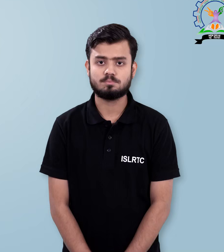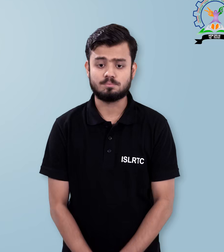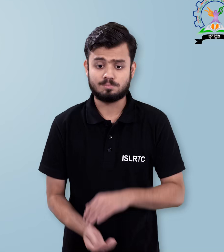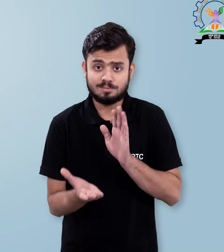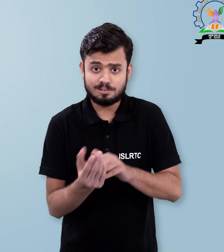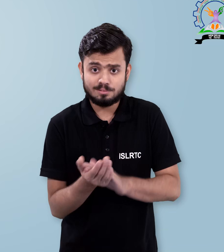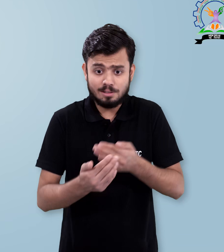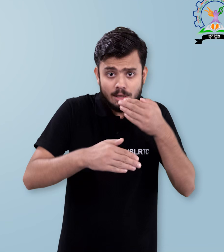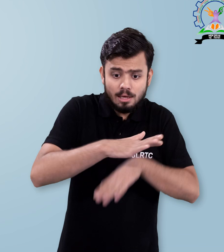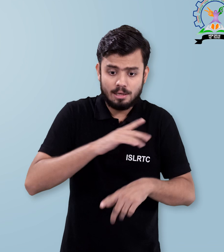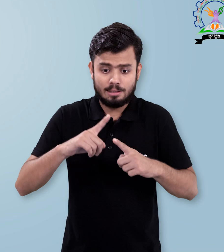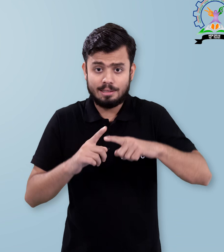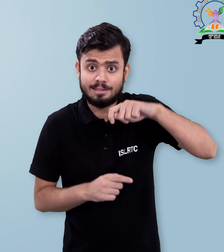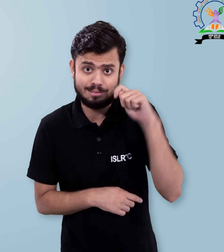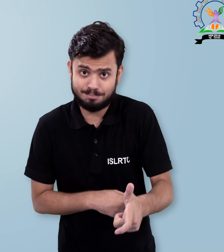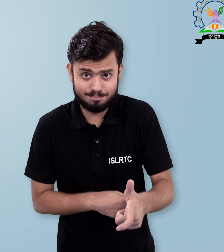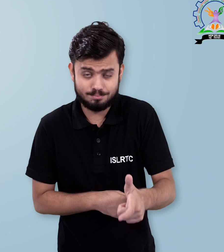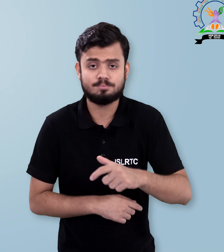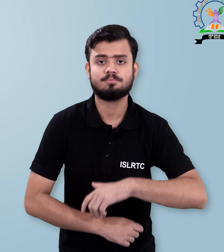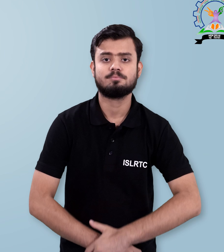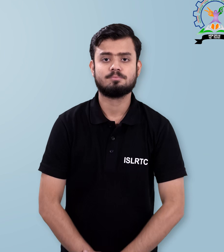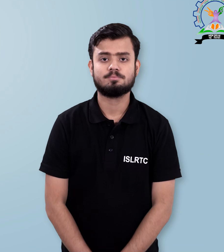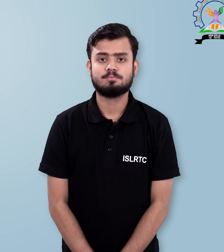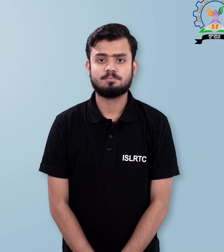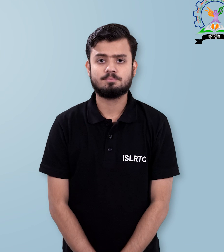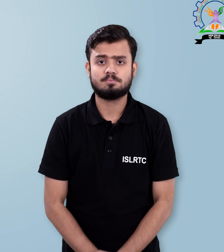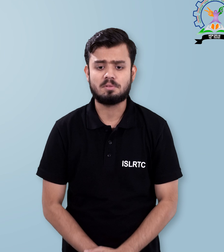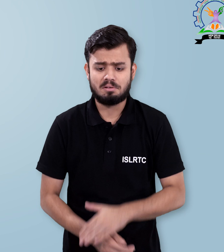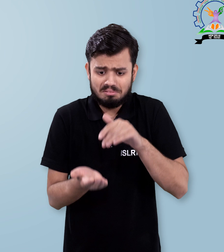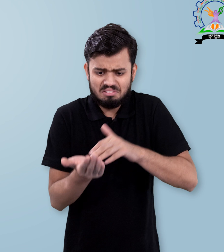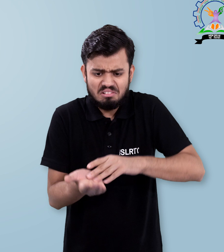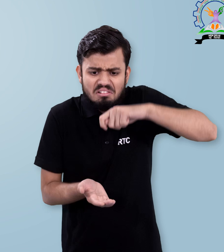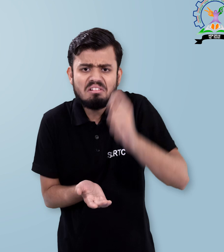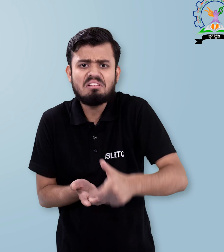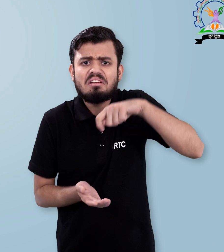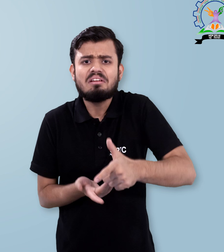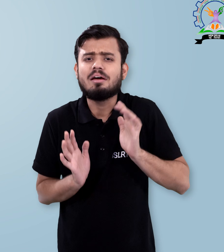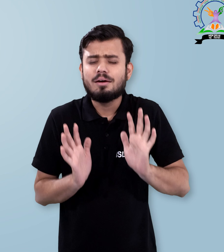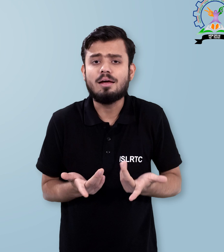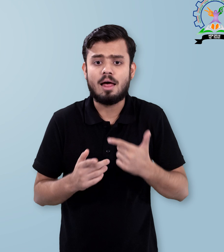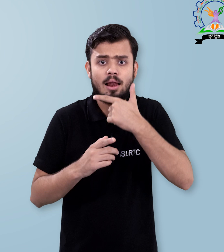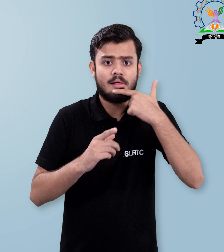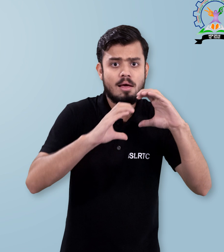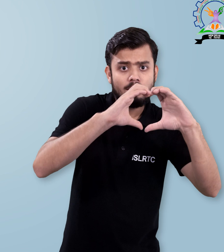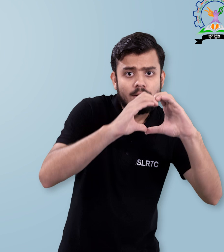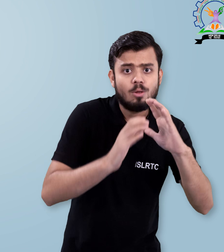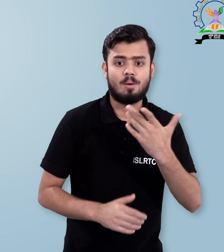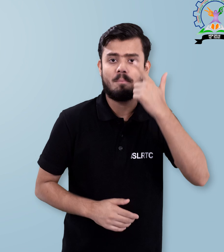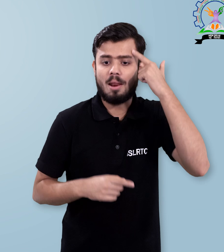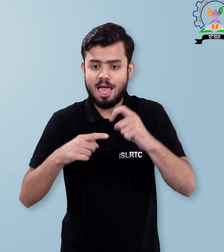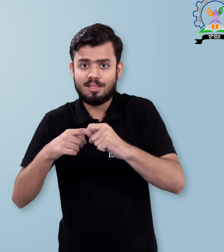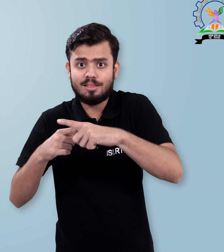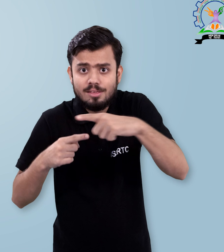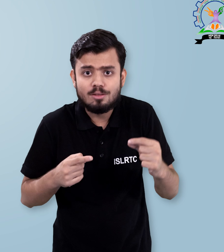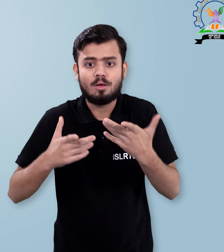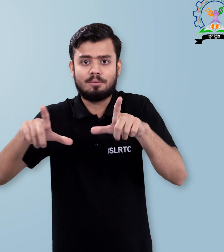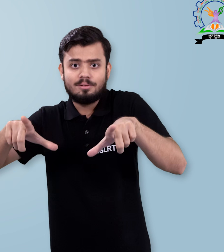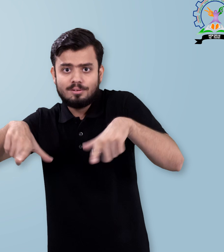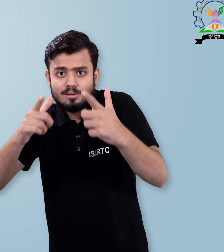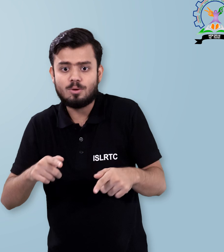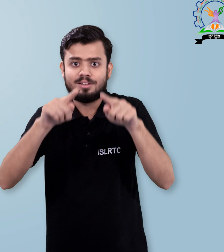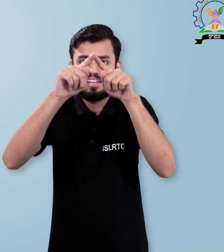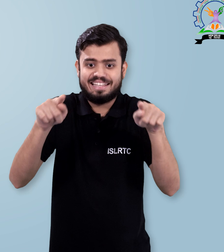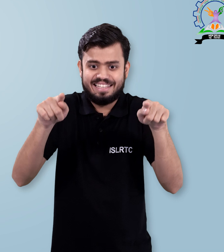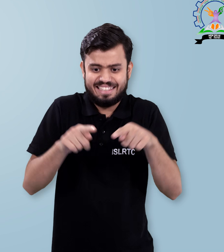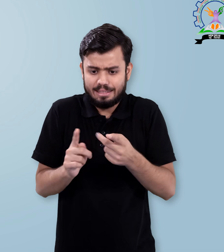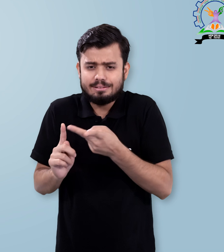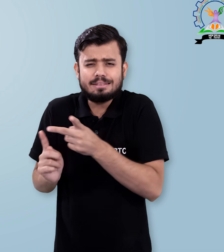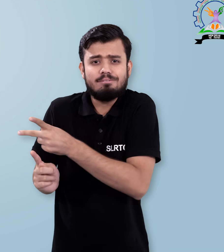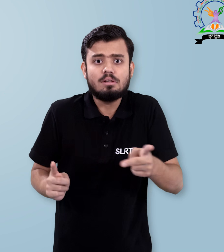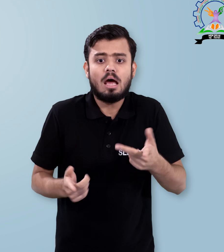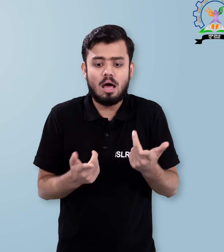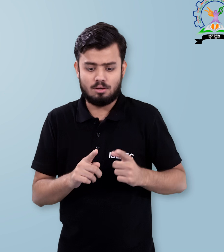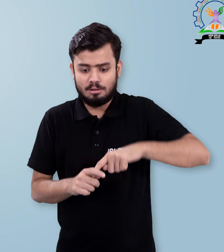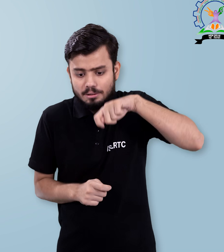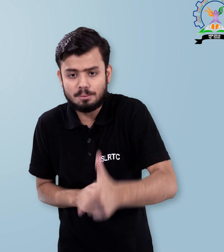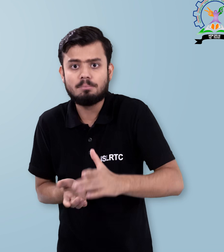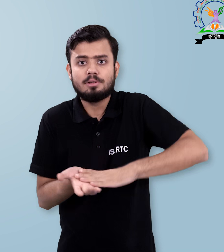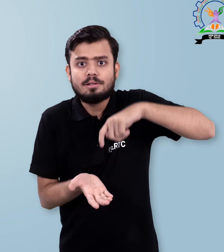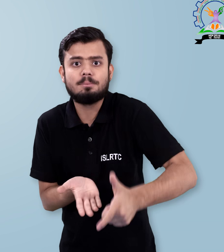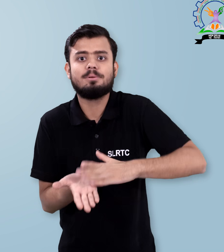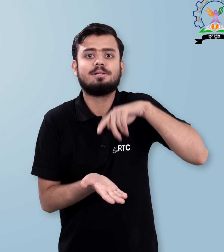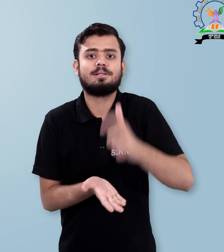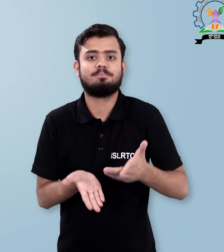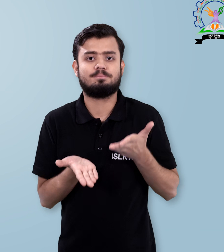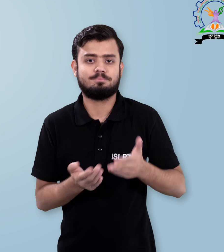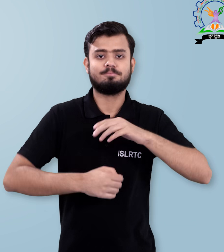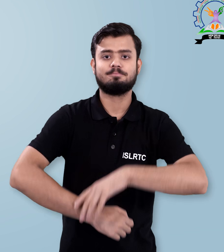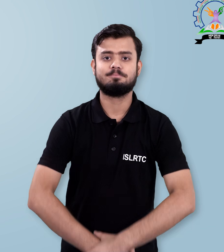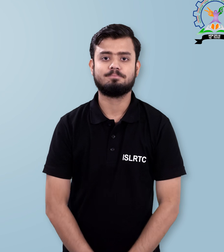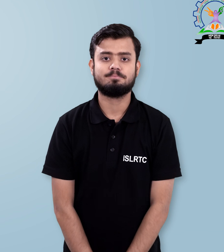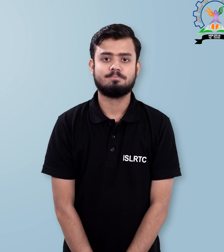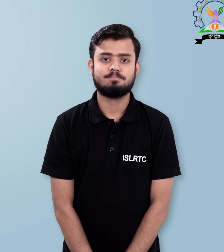Trump